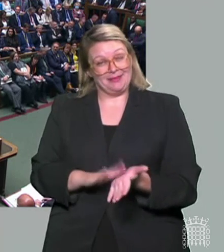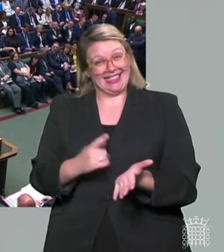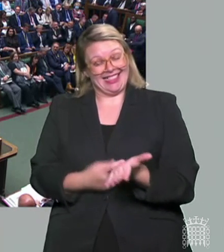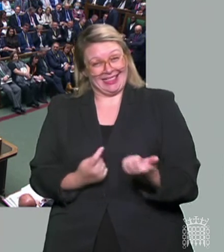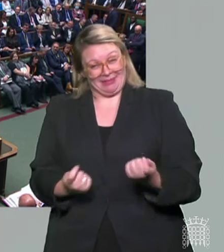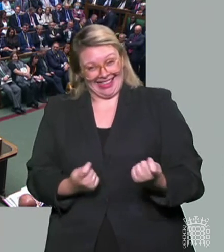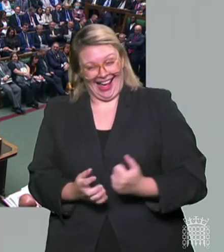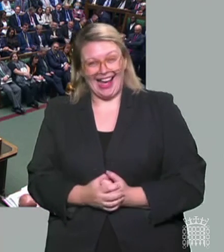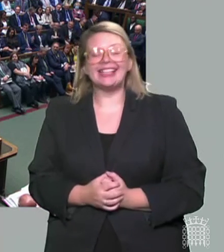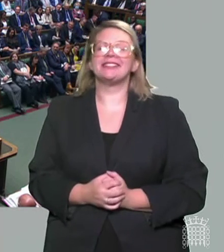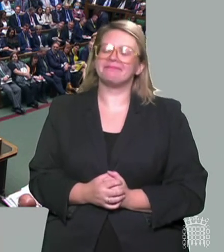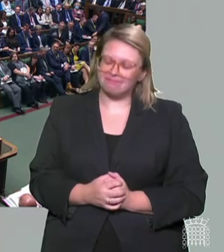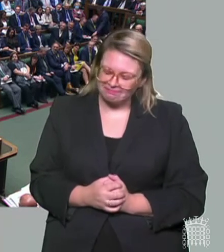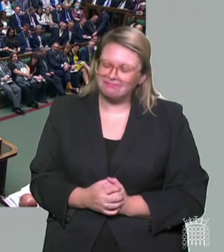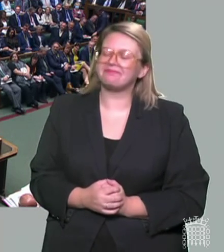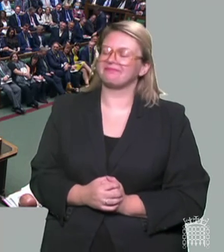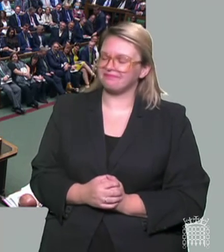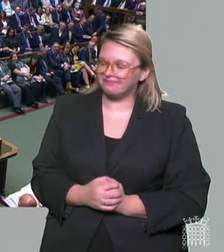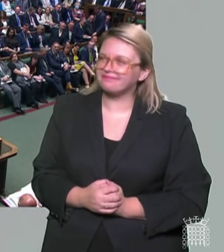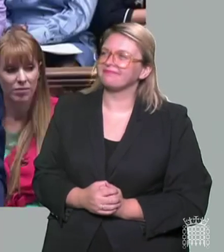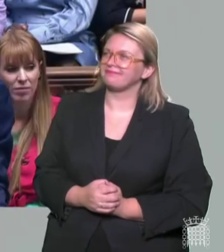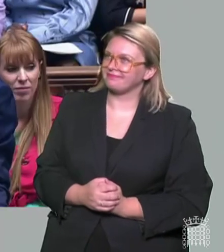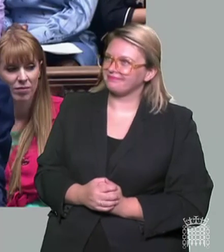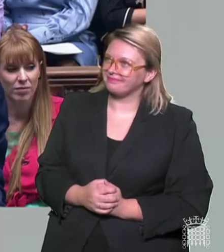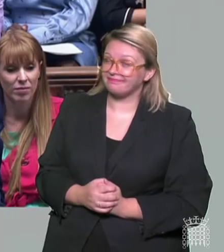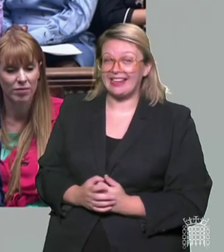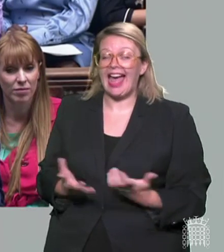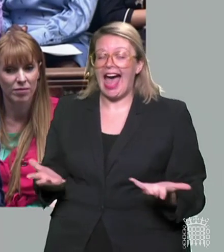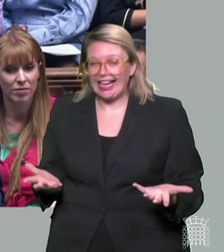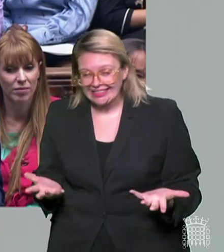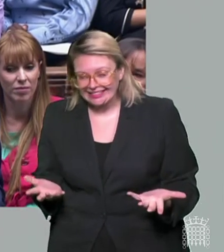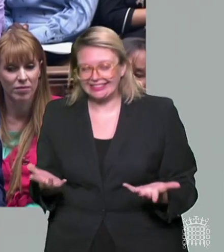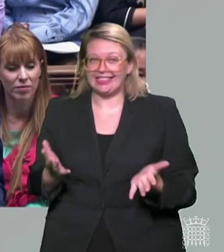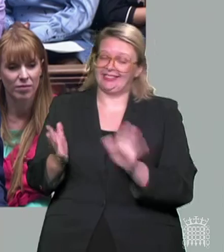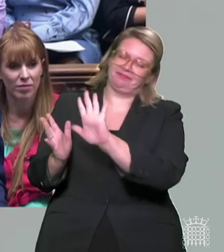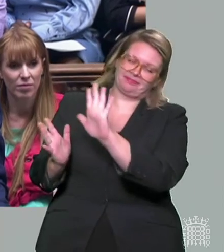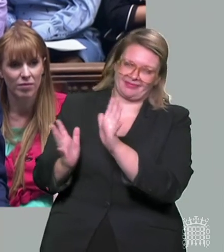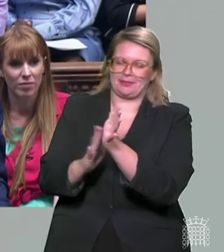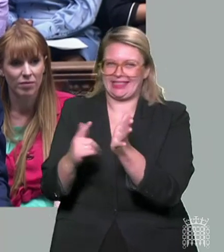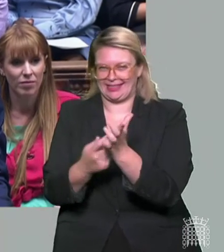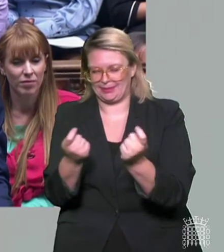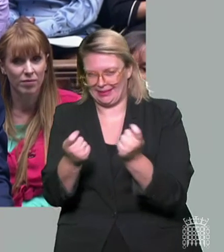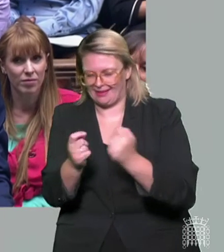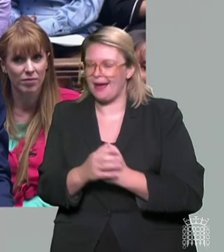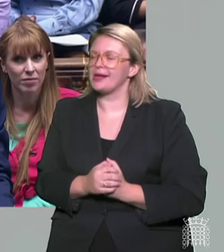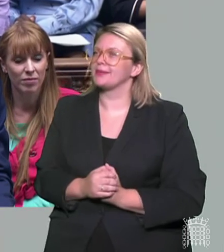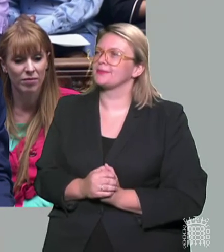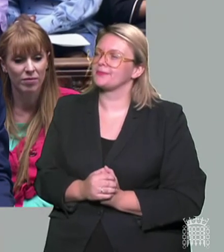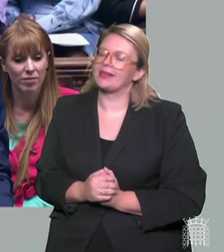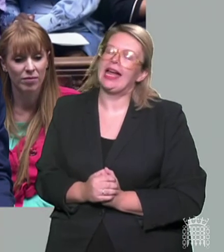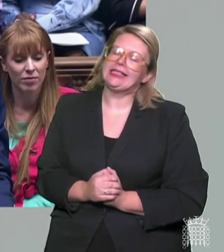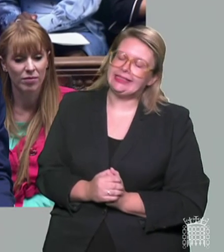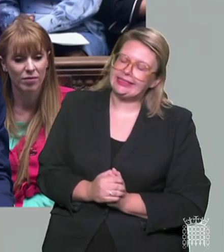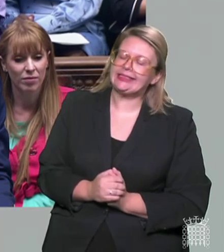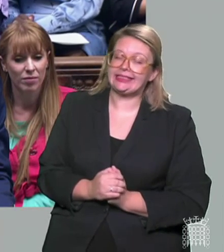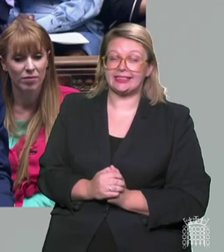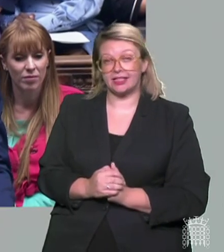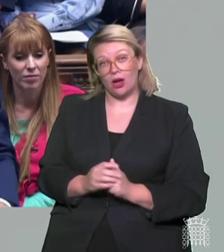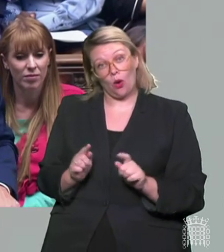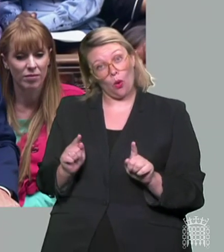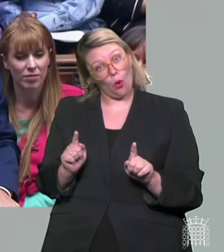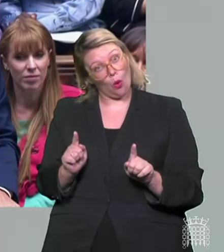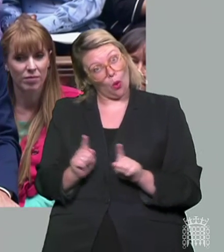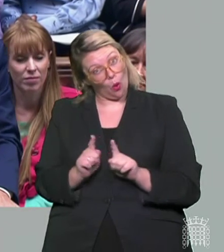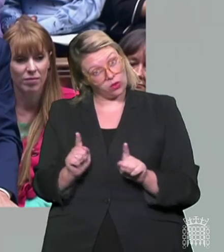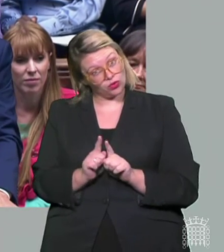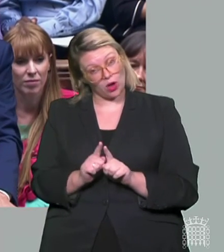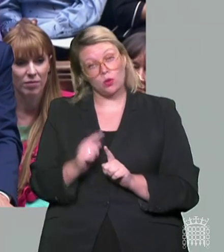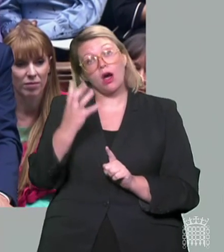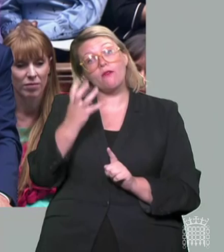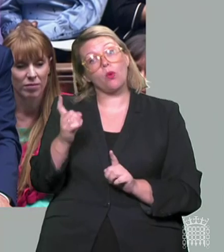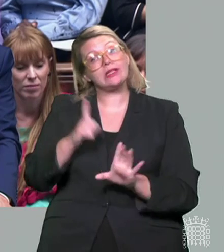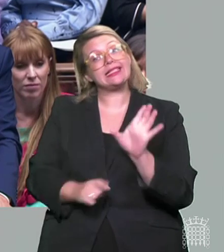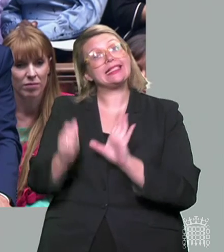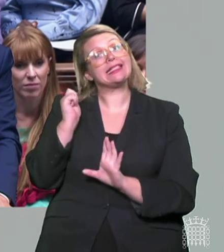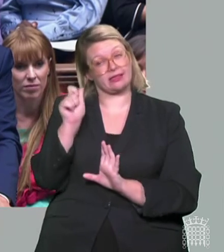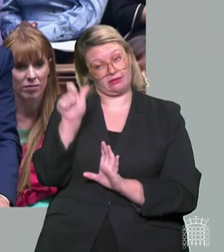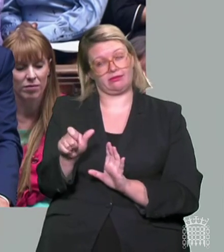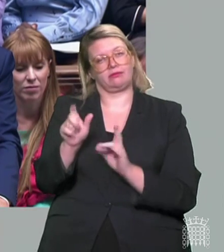It has been 40 years since the death of Terrence Higgins.